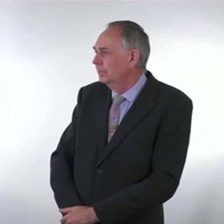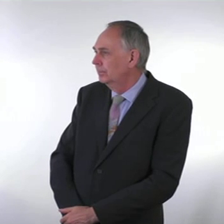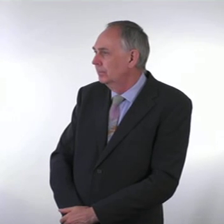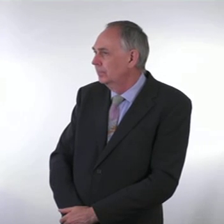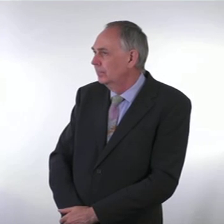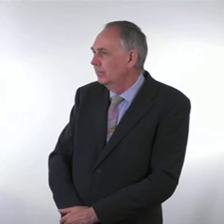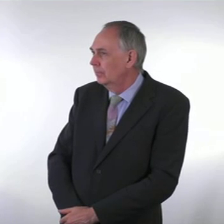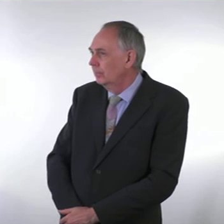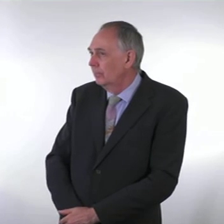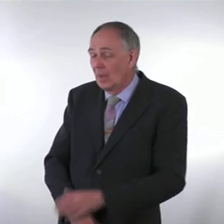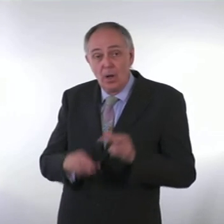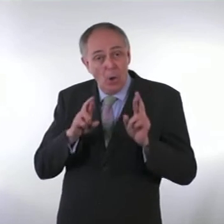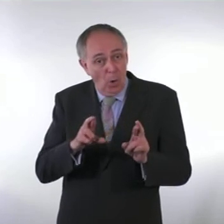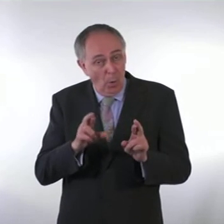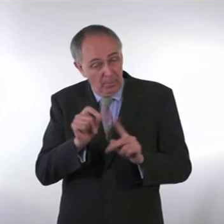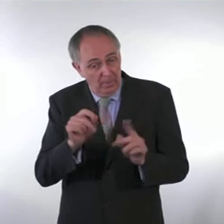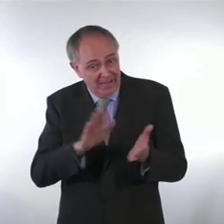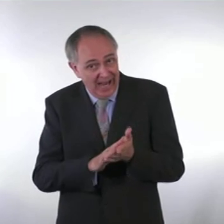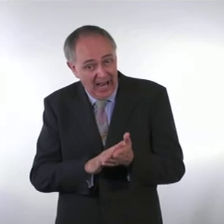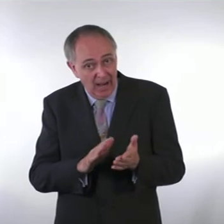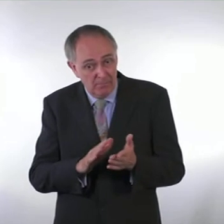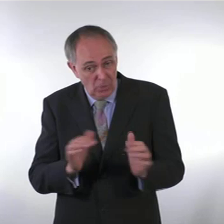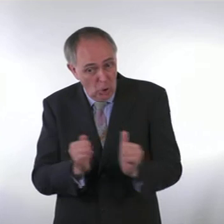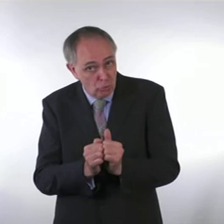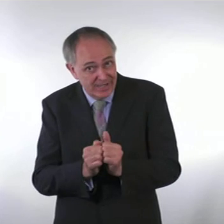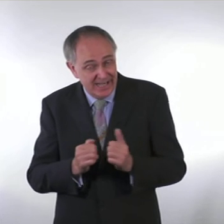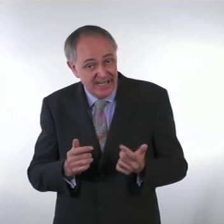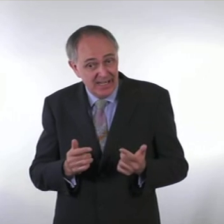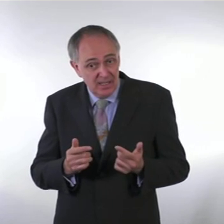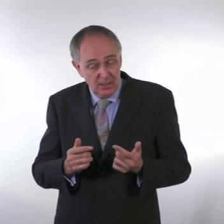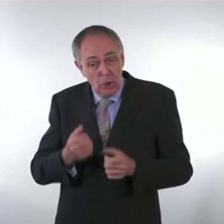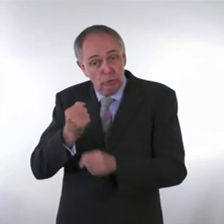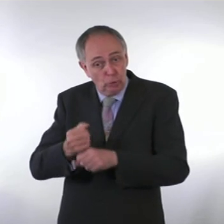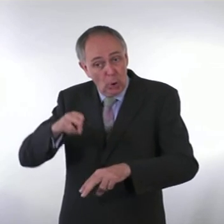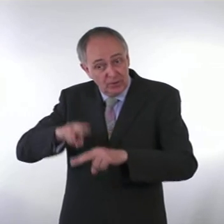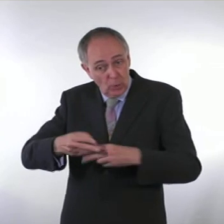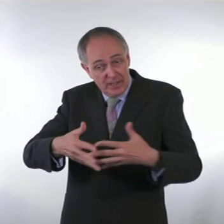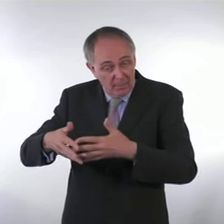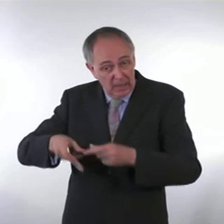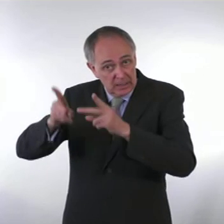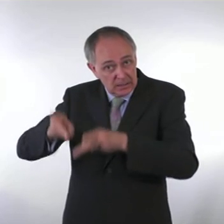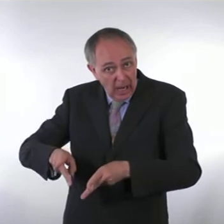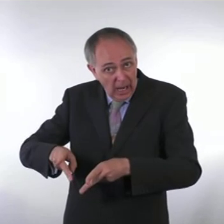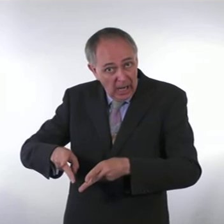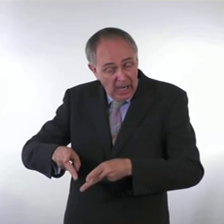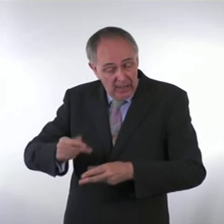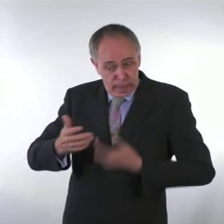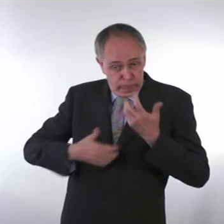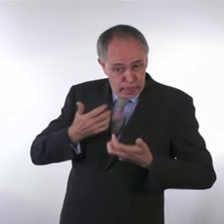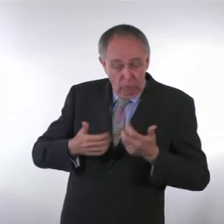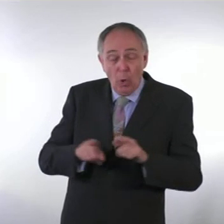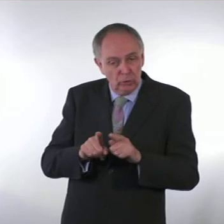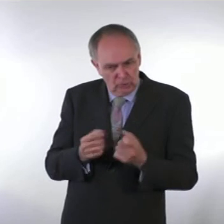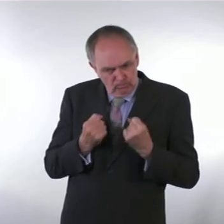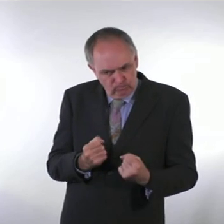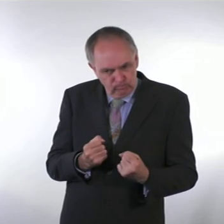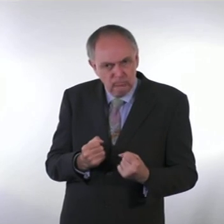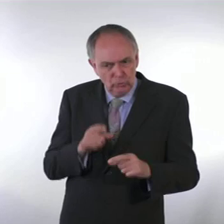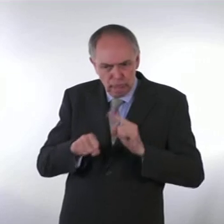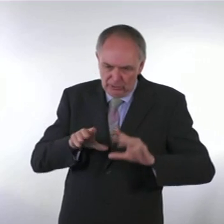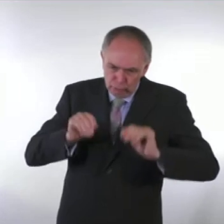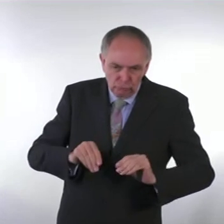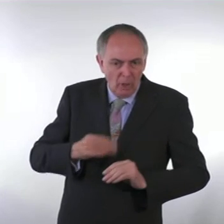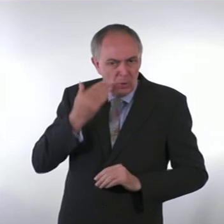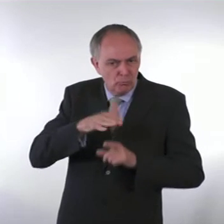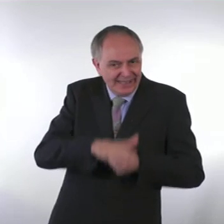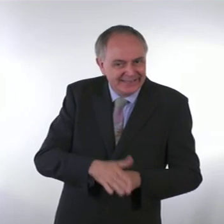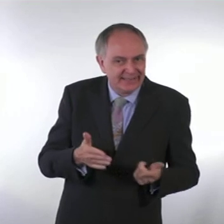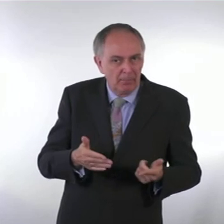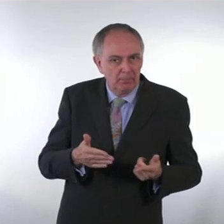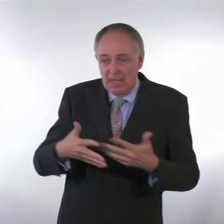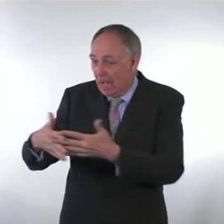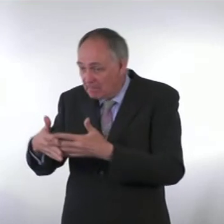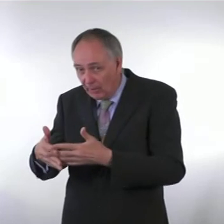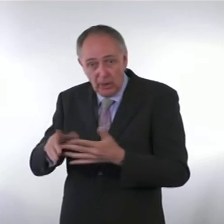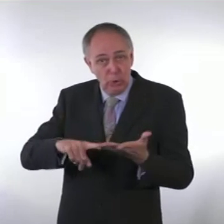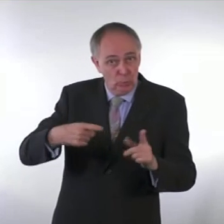I hope that the Prime Minister will join me in standing together not only in grief at the killing of George Floyd but in determination that we will work together against racism, both in the US and here in the UK.